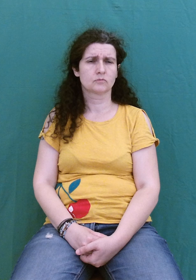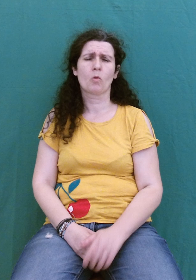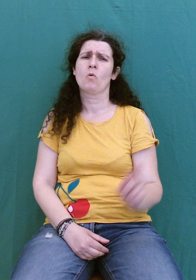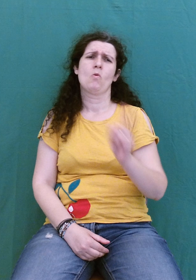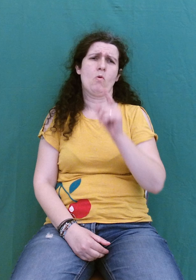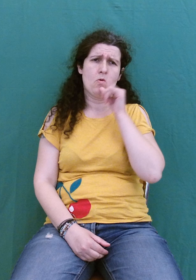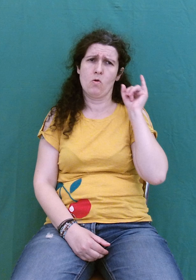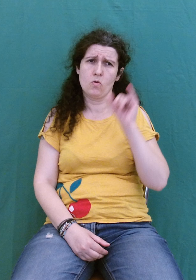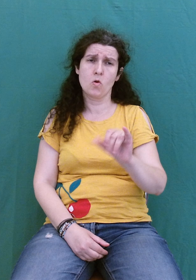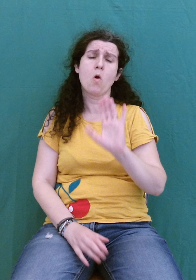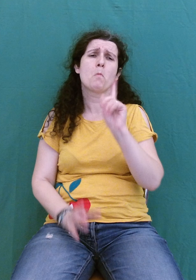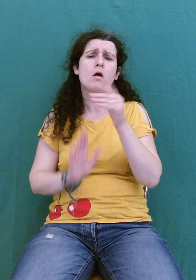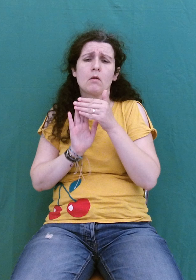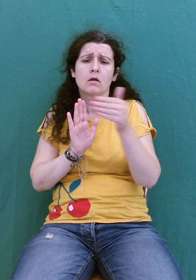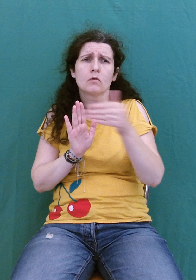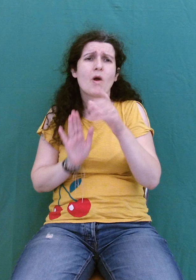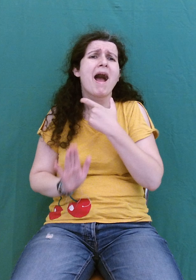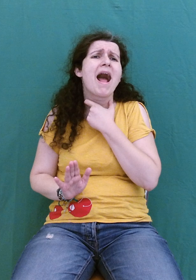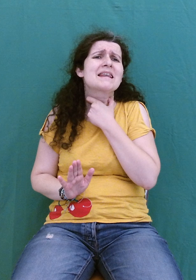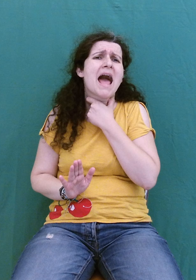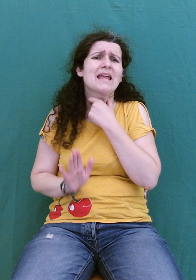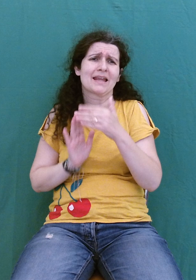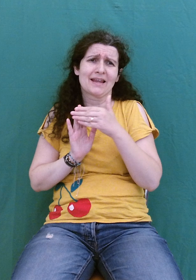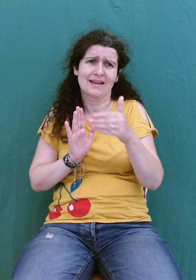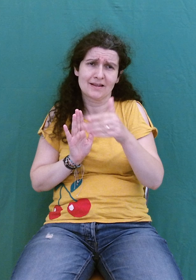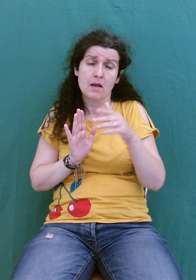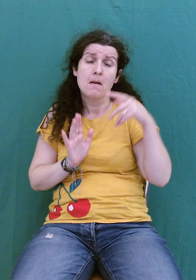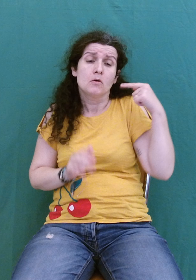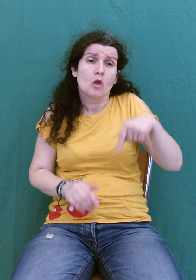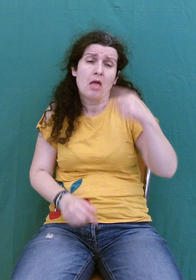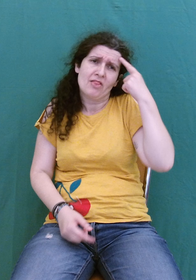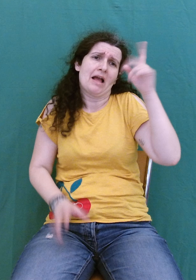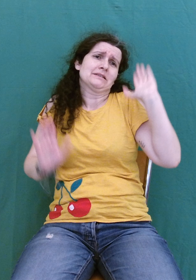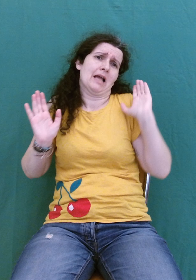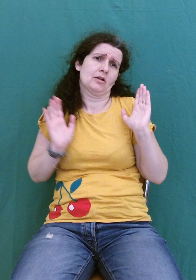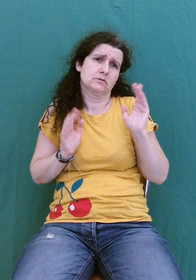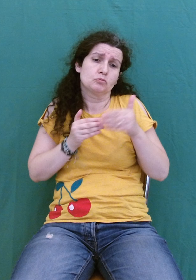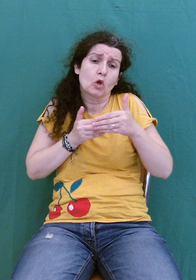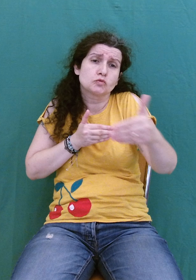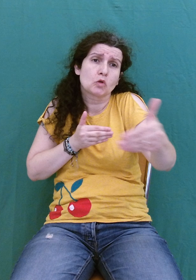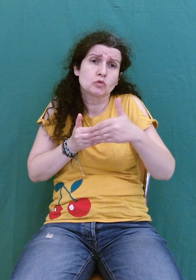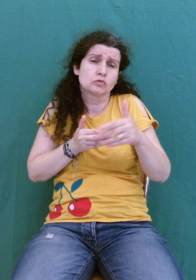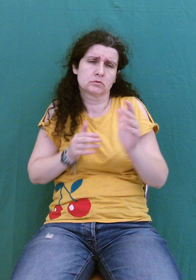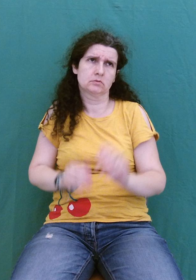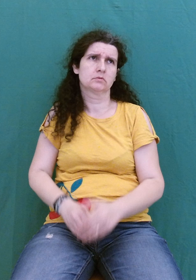ΟΧΙ, ΙΣΟΒΙΑ ΟΧΙ ΠΕΡΙΟΔΟΣ(1) ΑΝΑΓΚΗ ΠΕΡΙΟΔΟΣ(1) ΤΩΡΑ ΔΕΝ ΞΕΡΩ ΠΟΣΟ (ΠΕΡΙΟΔΟΣ(2))